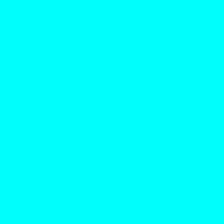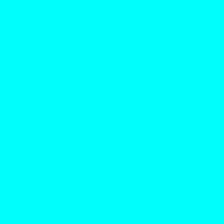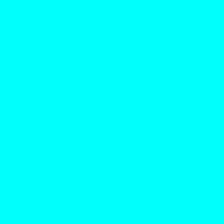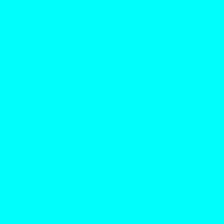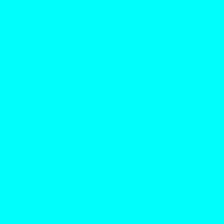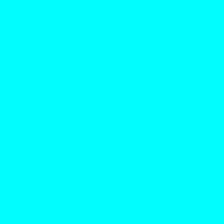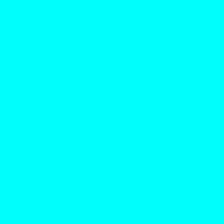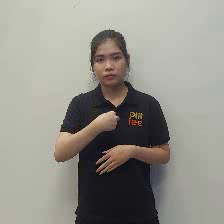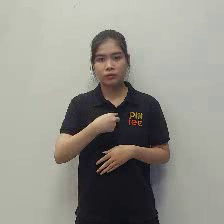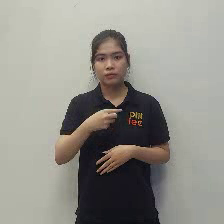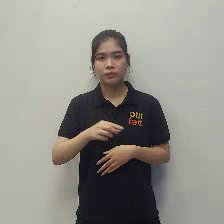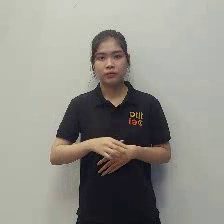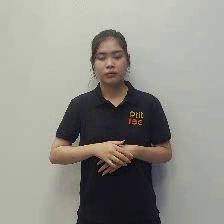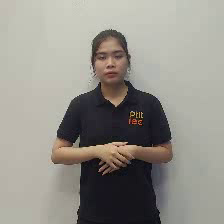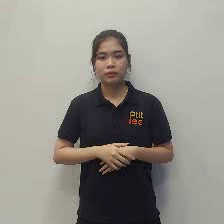Tôi